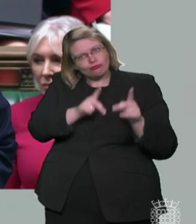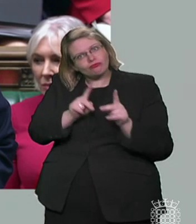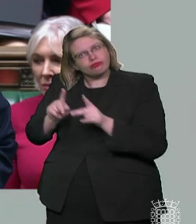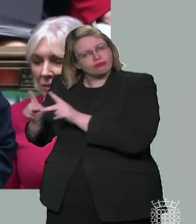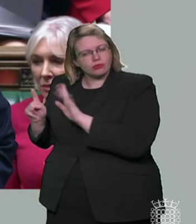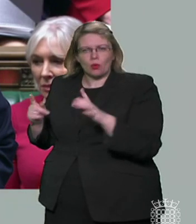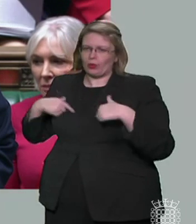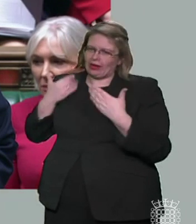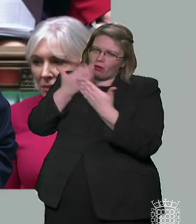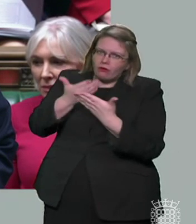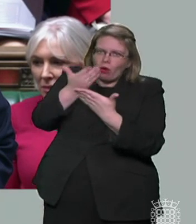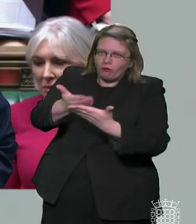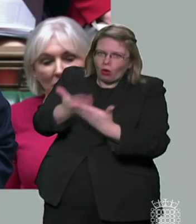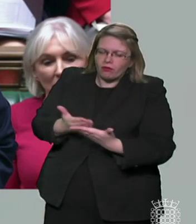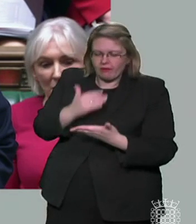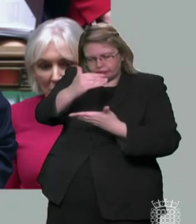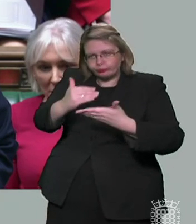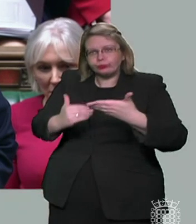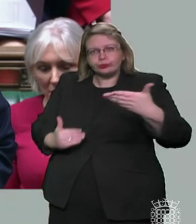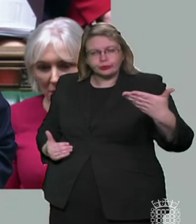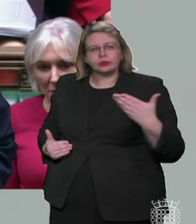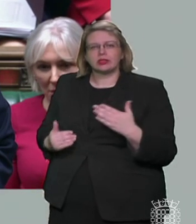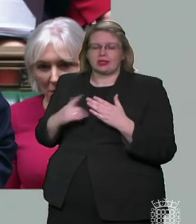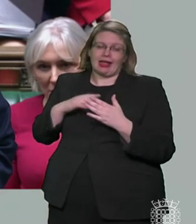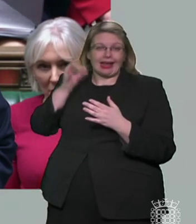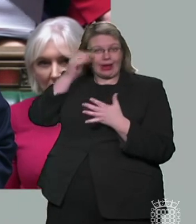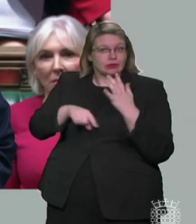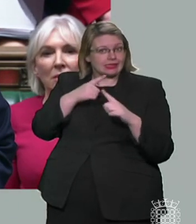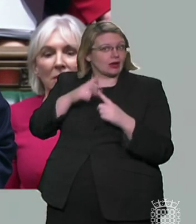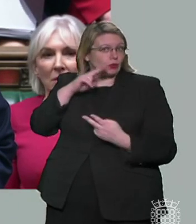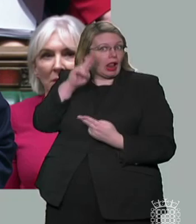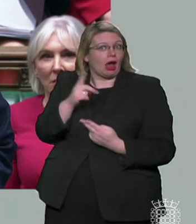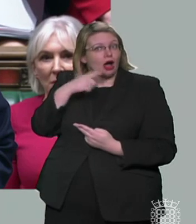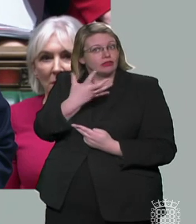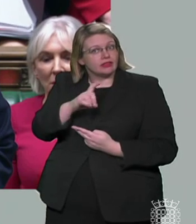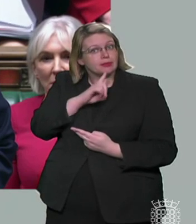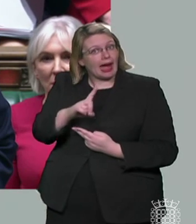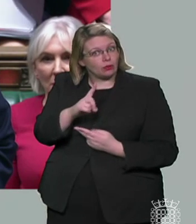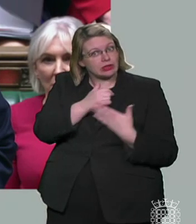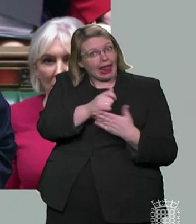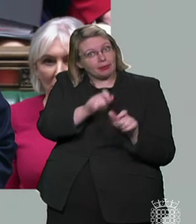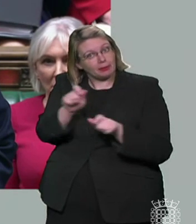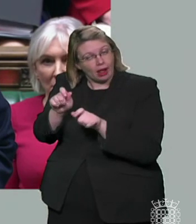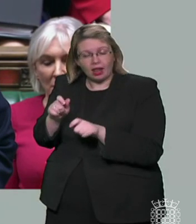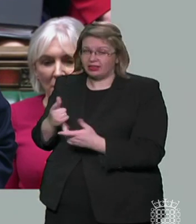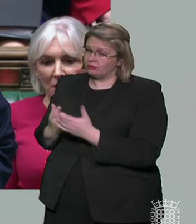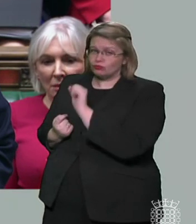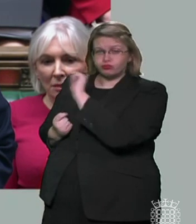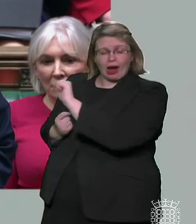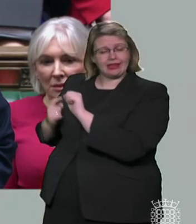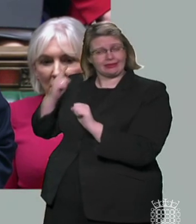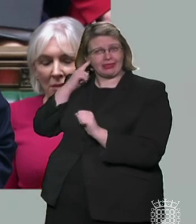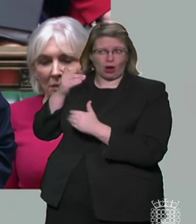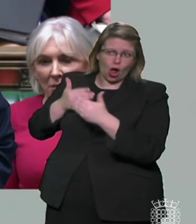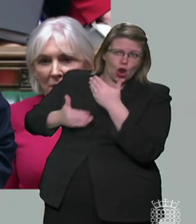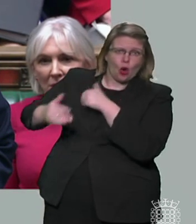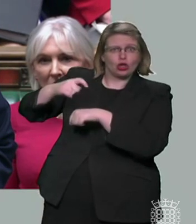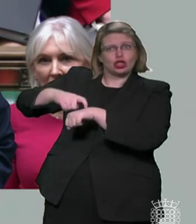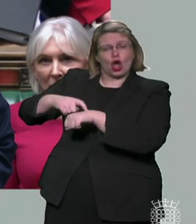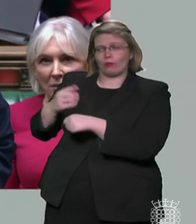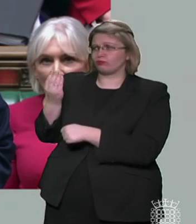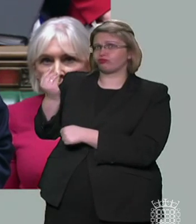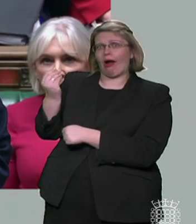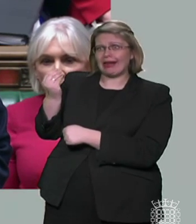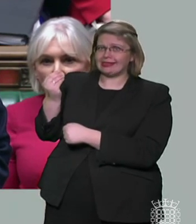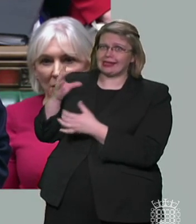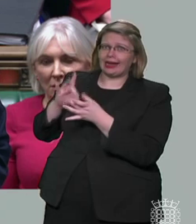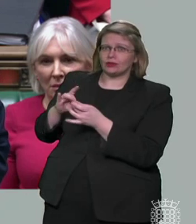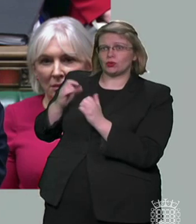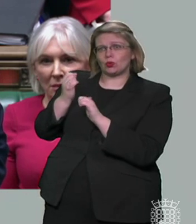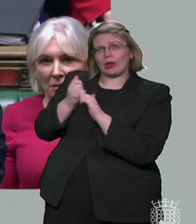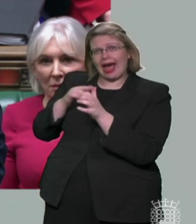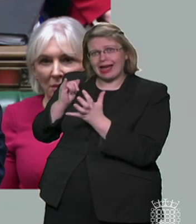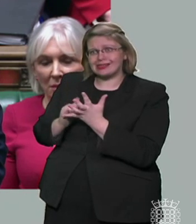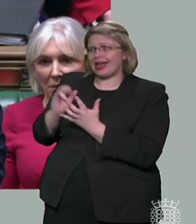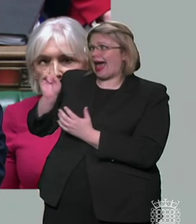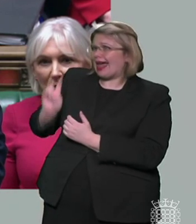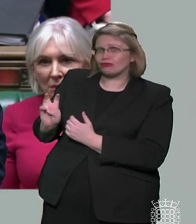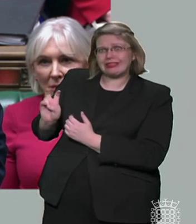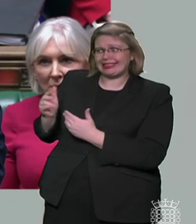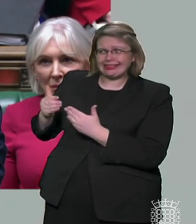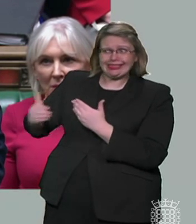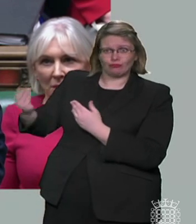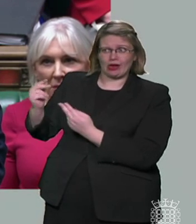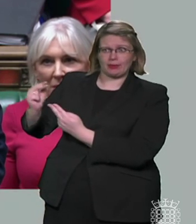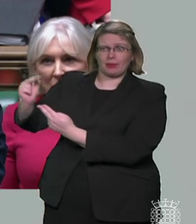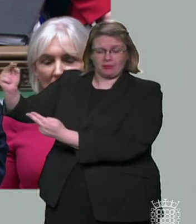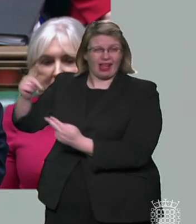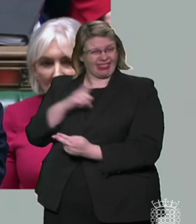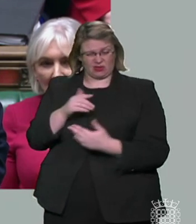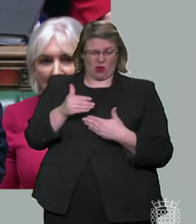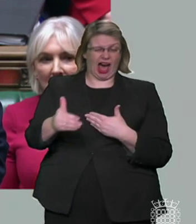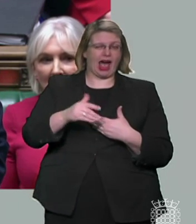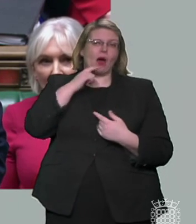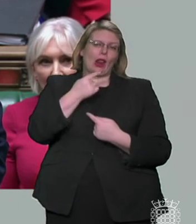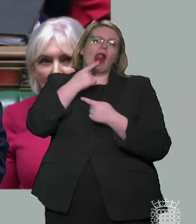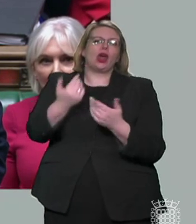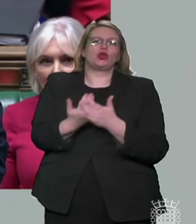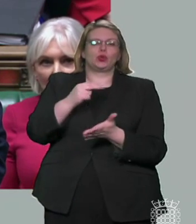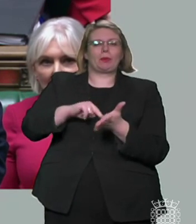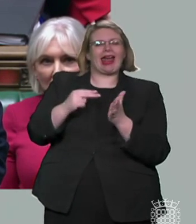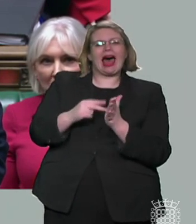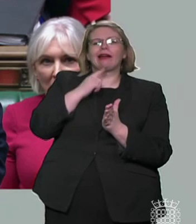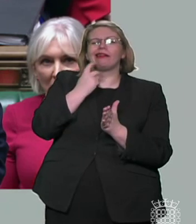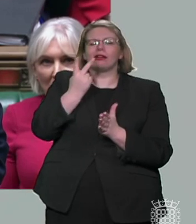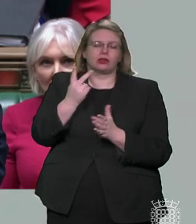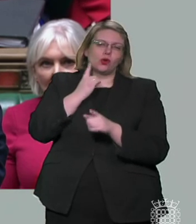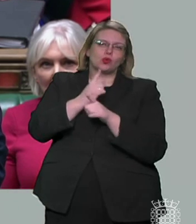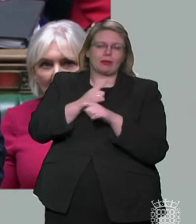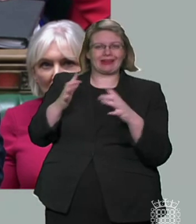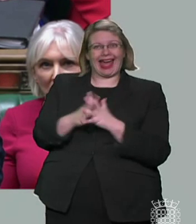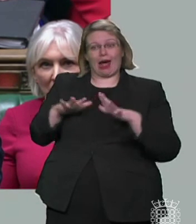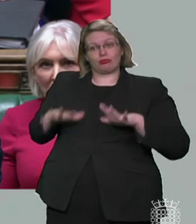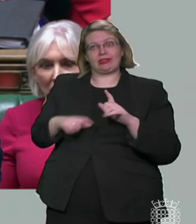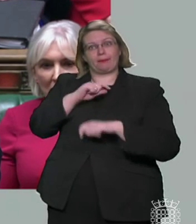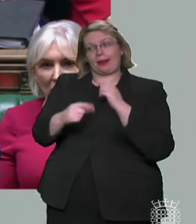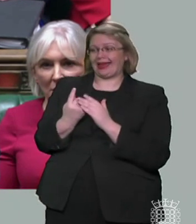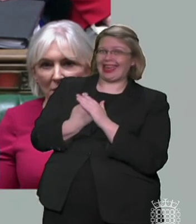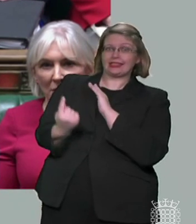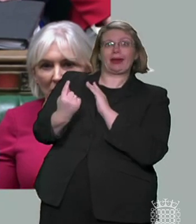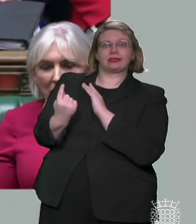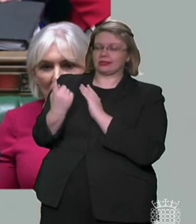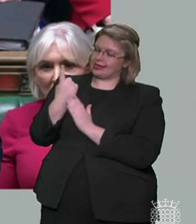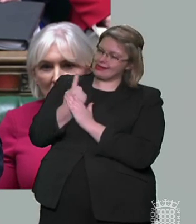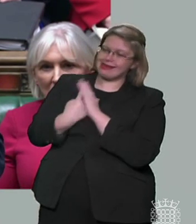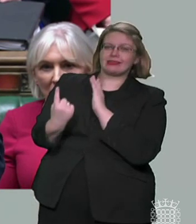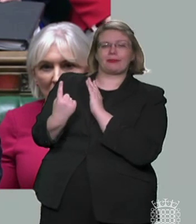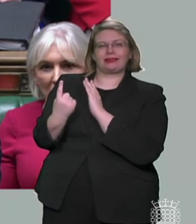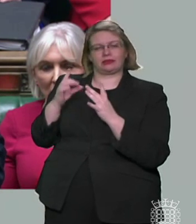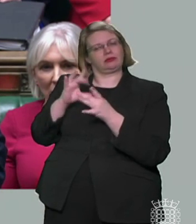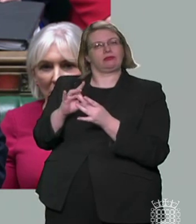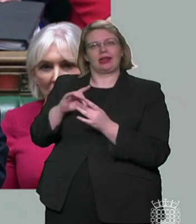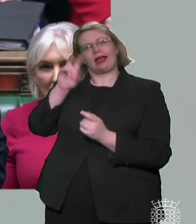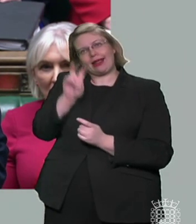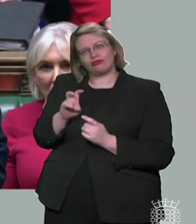Yes, the right honourable and learned Gentleman is absolutely right that we need to meet the long-term impacts of the spike in energy prices, which is why I will be setting out an energy independence plan for this country in the course of the next few days, to ensure that we undo some of the damage of previous decisions—not least